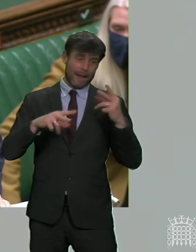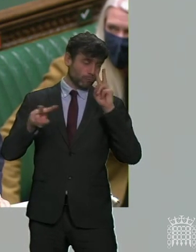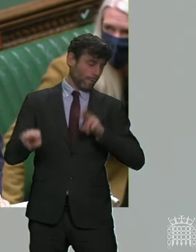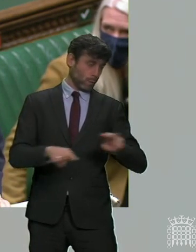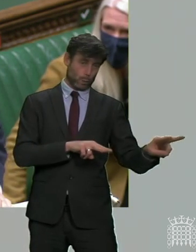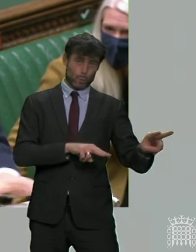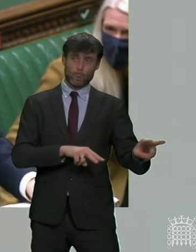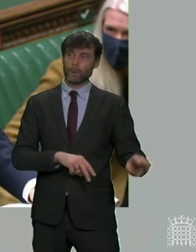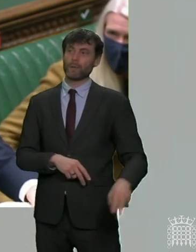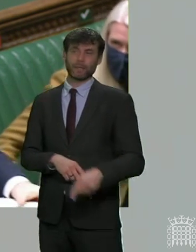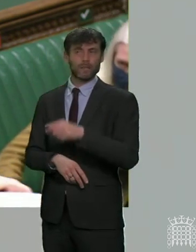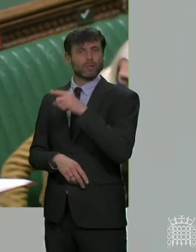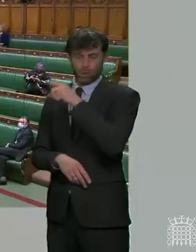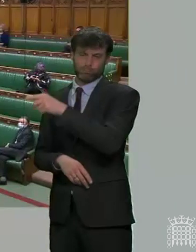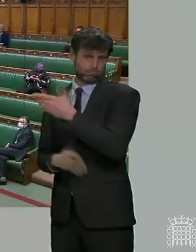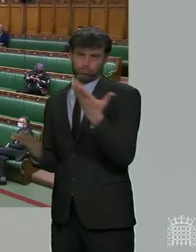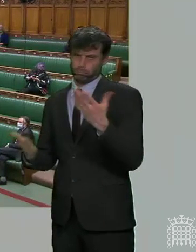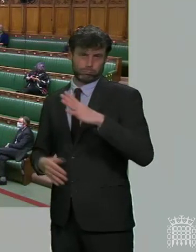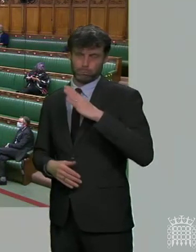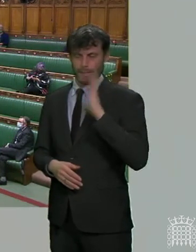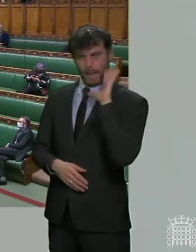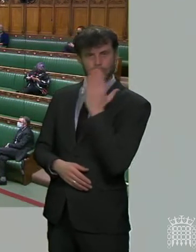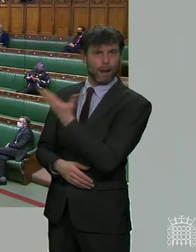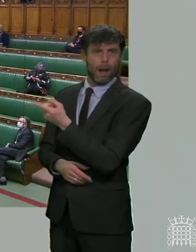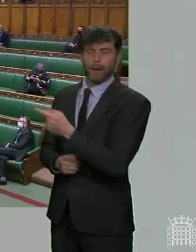He is knocking at an open door.